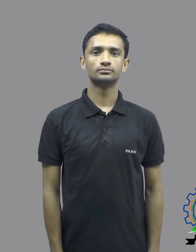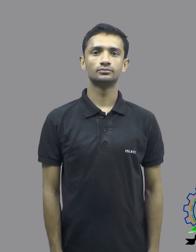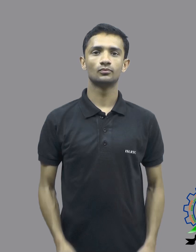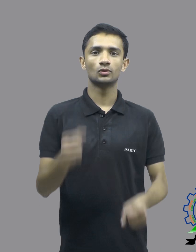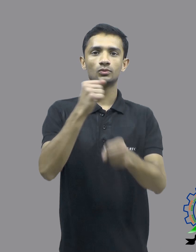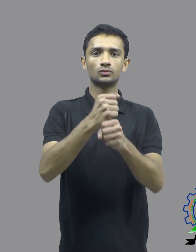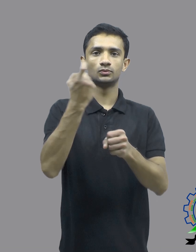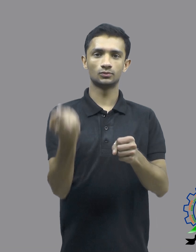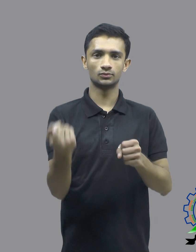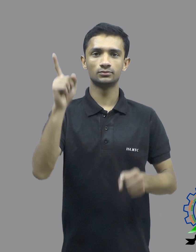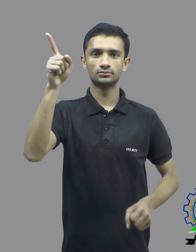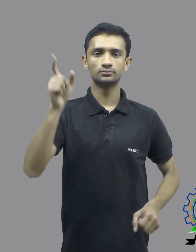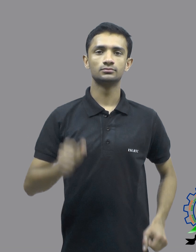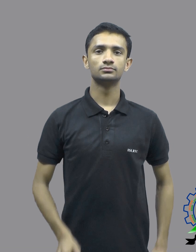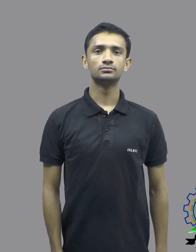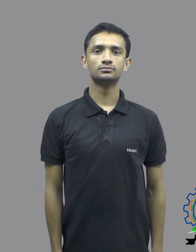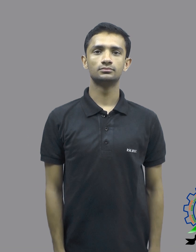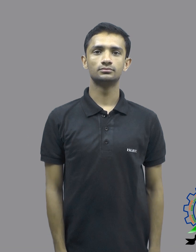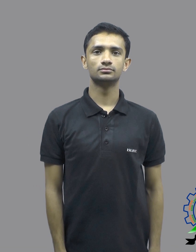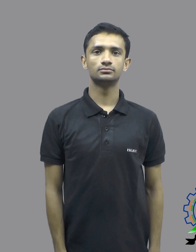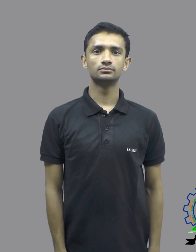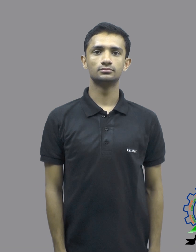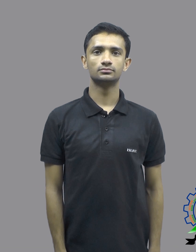Gujarat